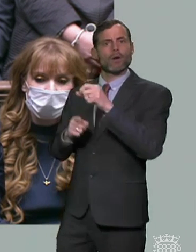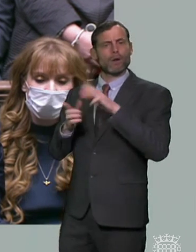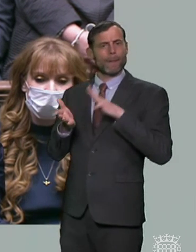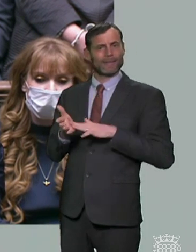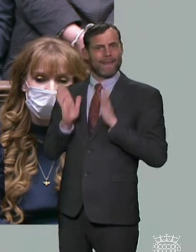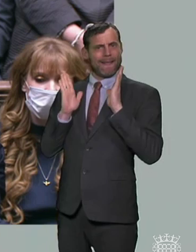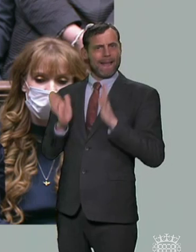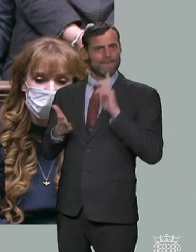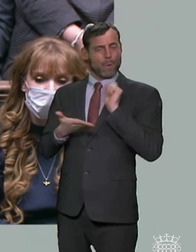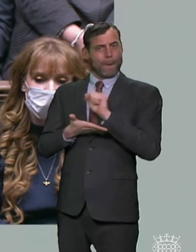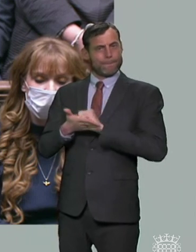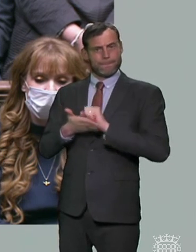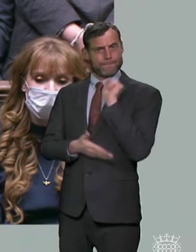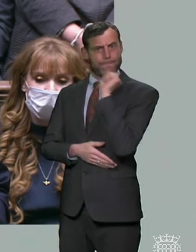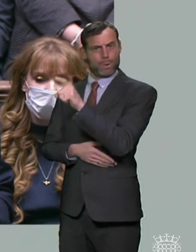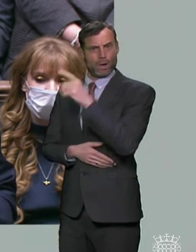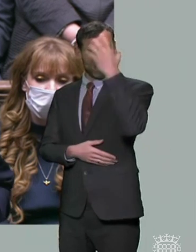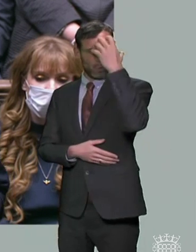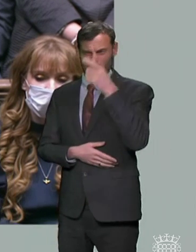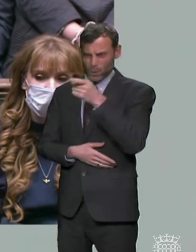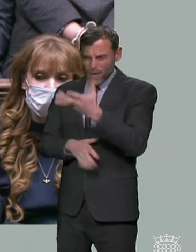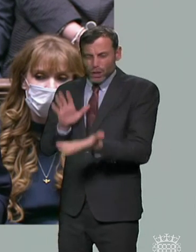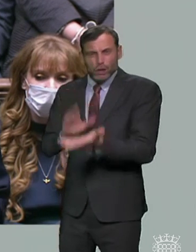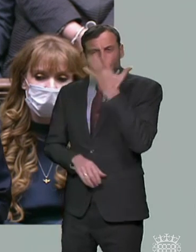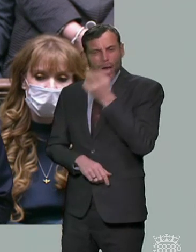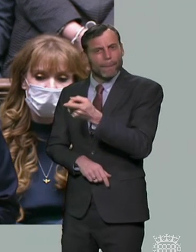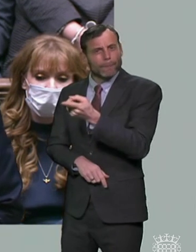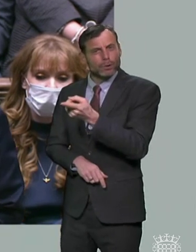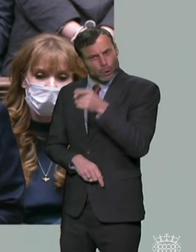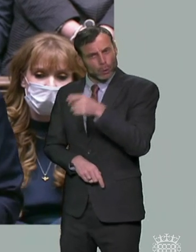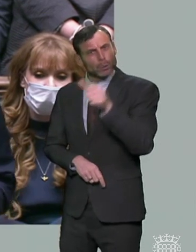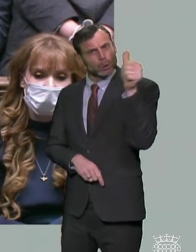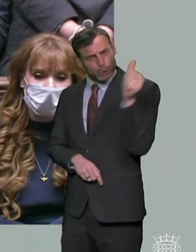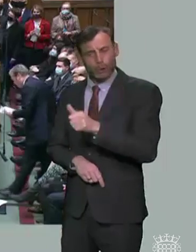Is he not ashamed that he did not hand in his resignation at the same time?